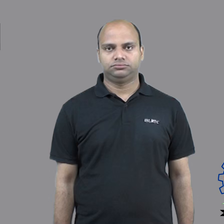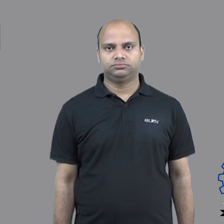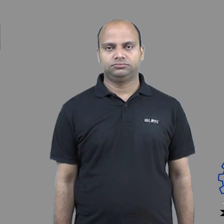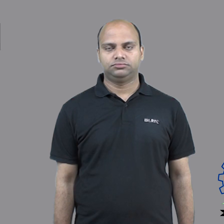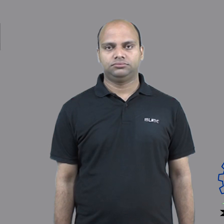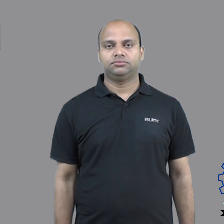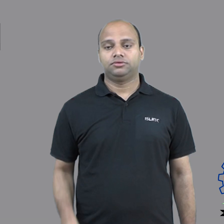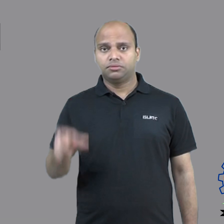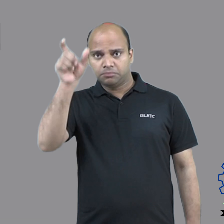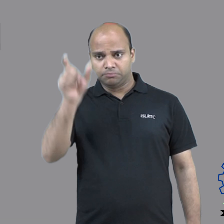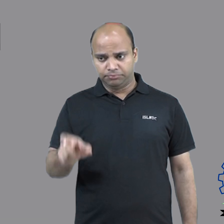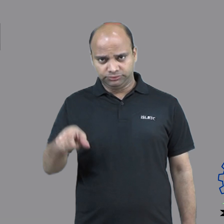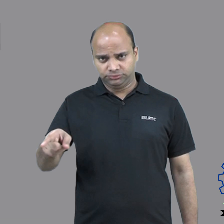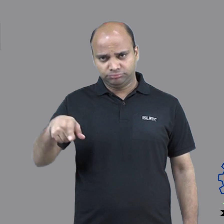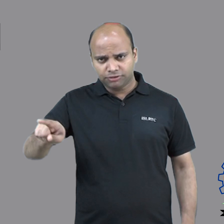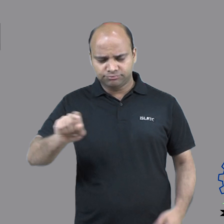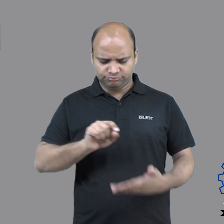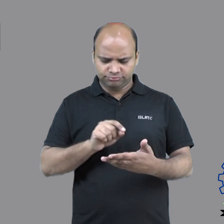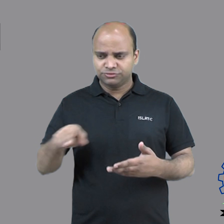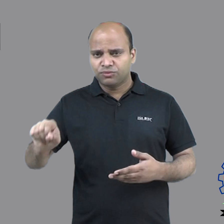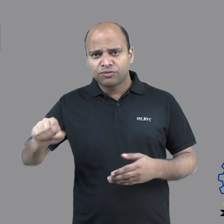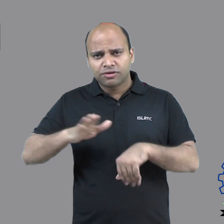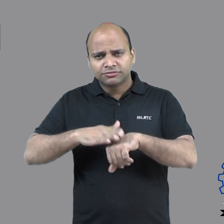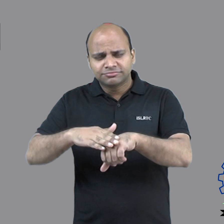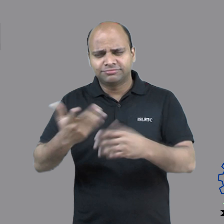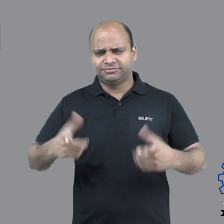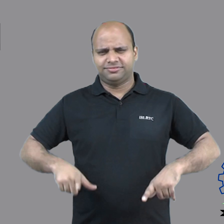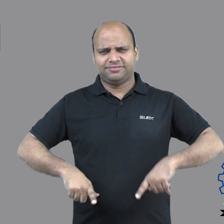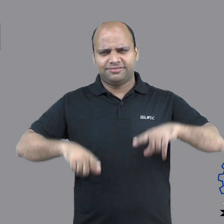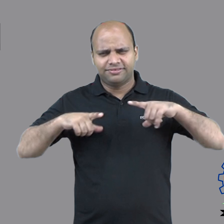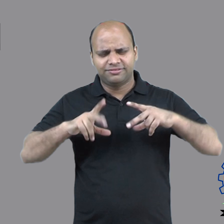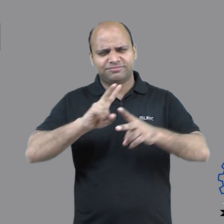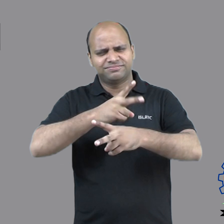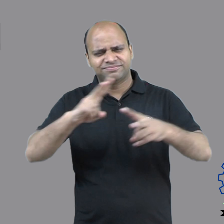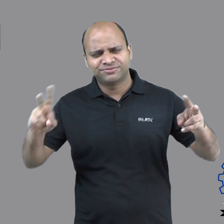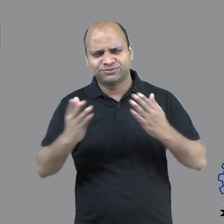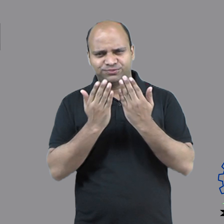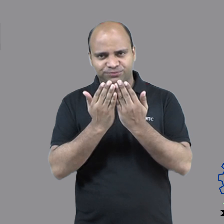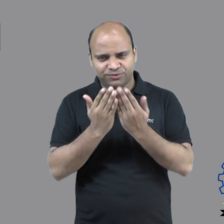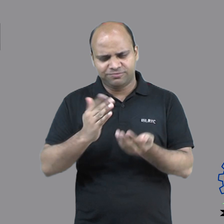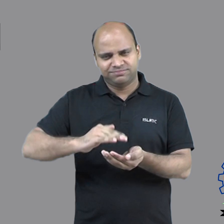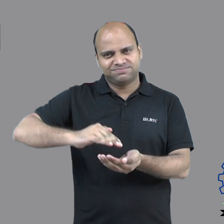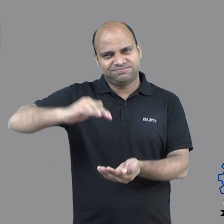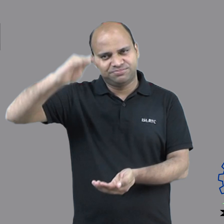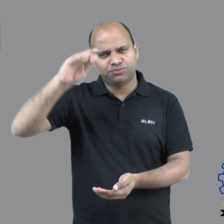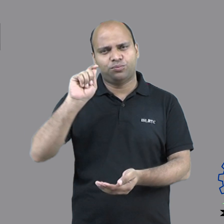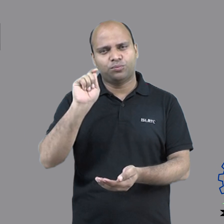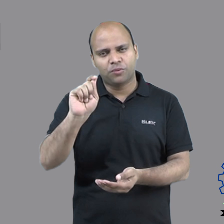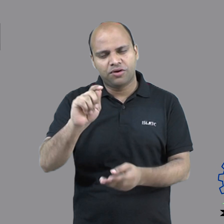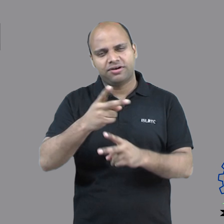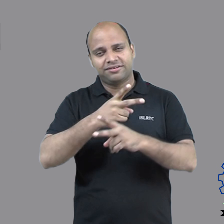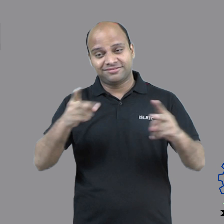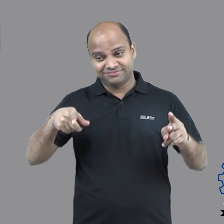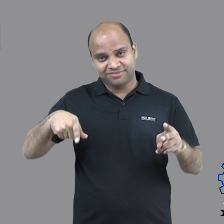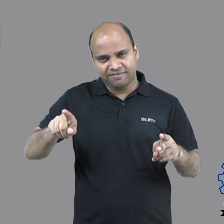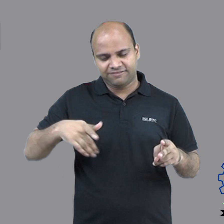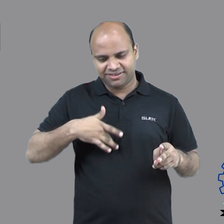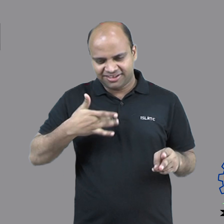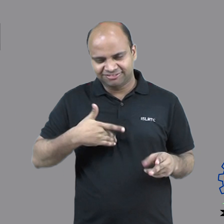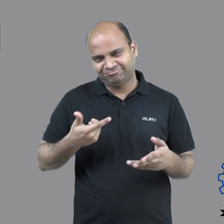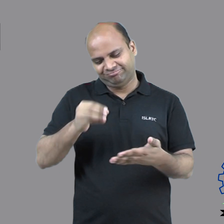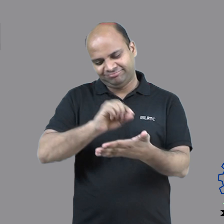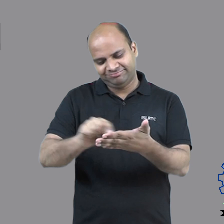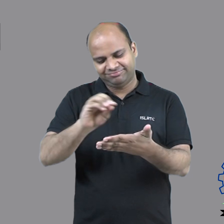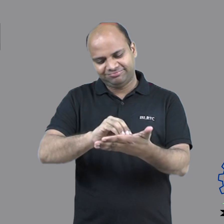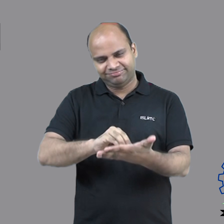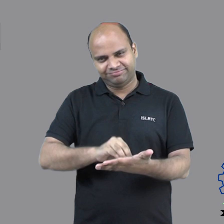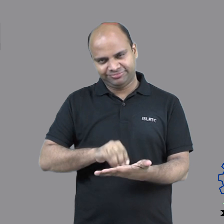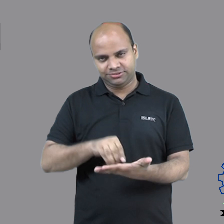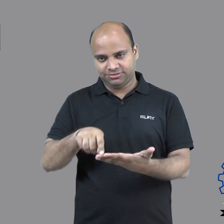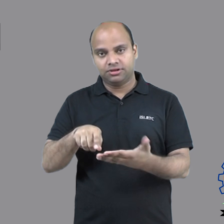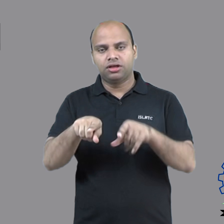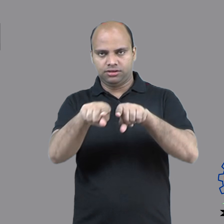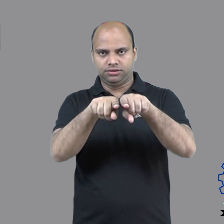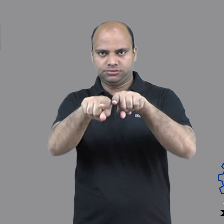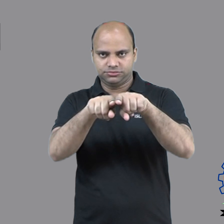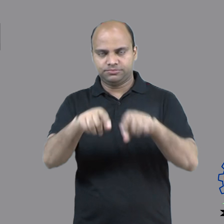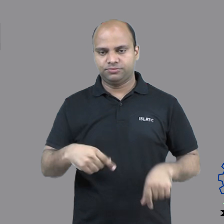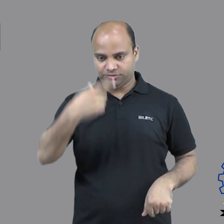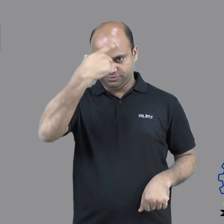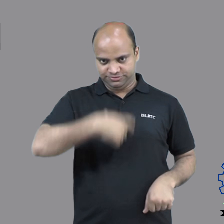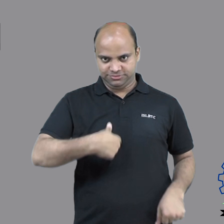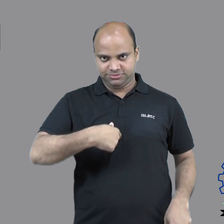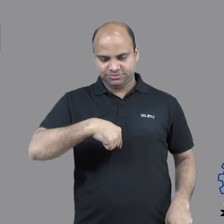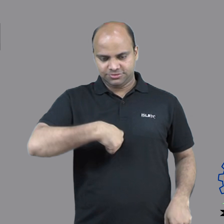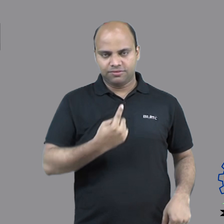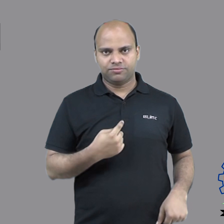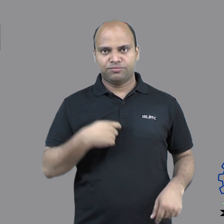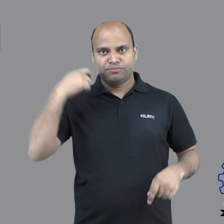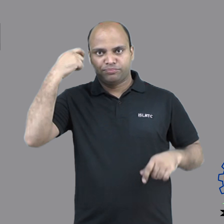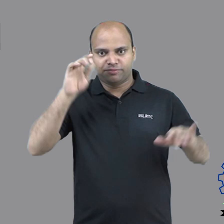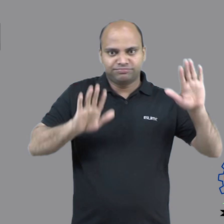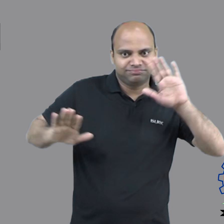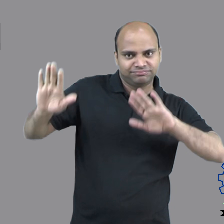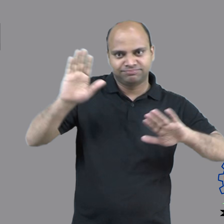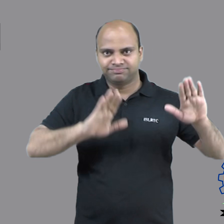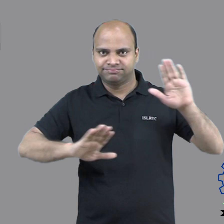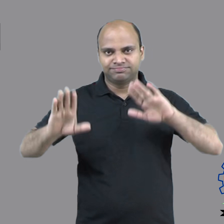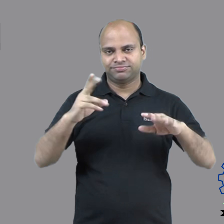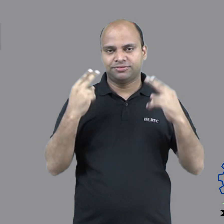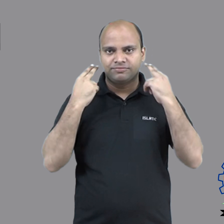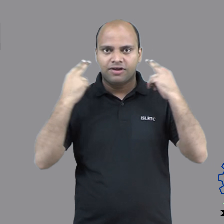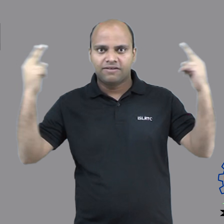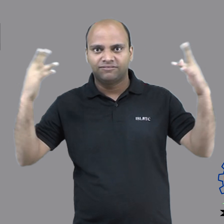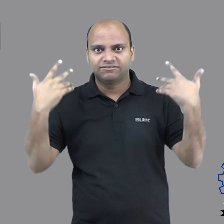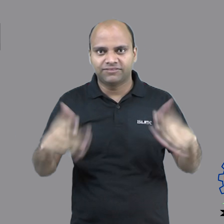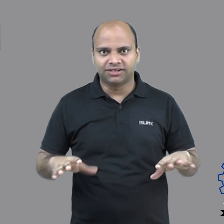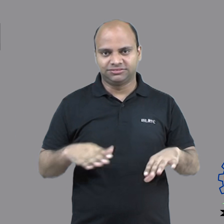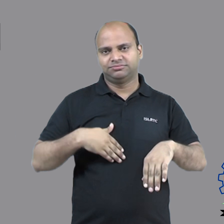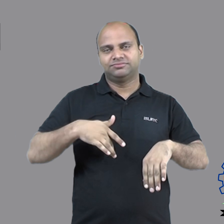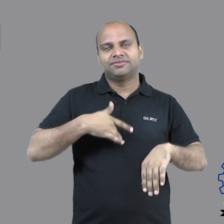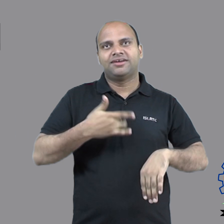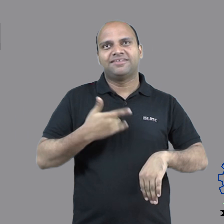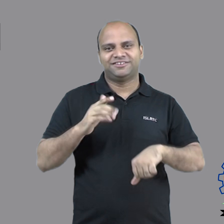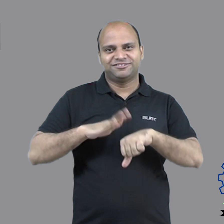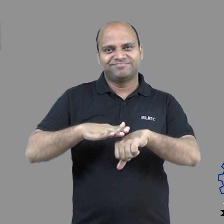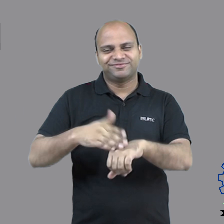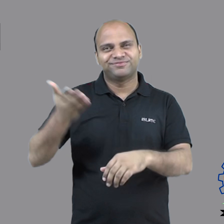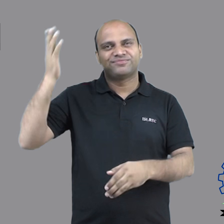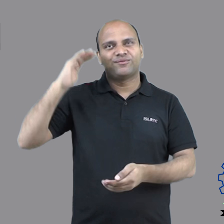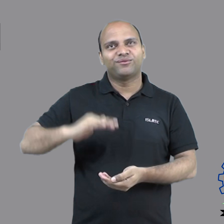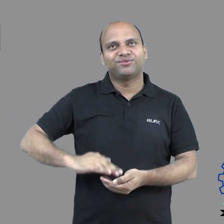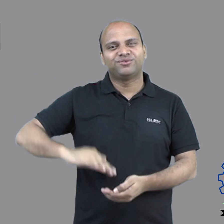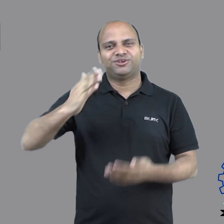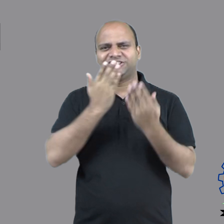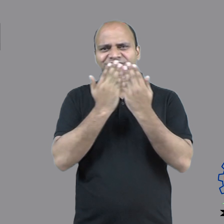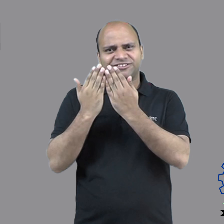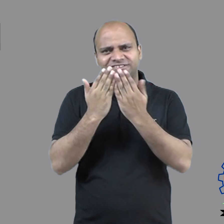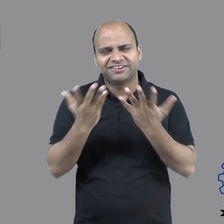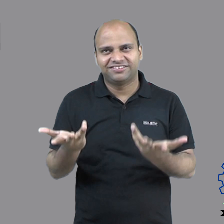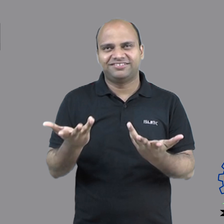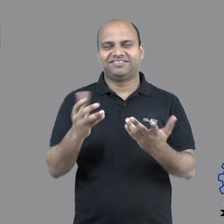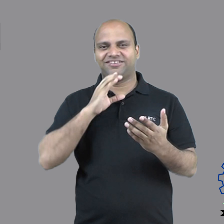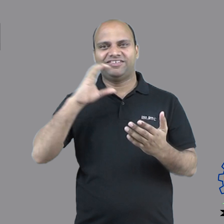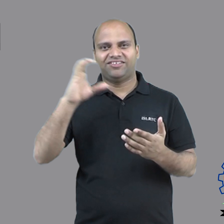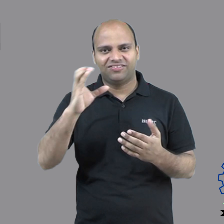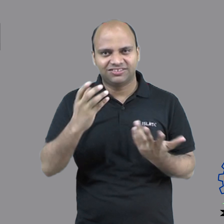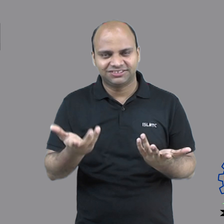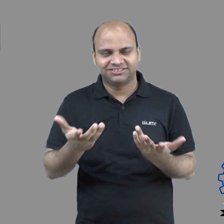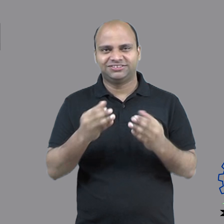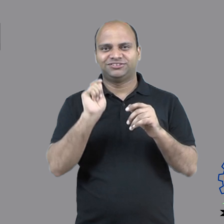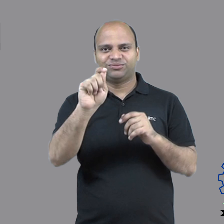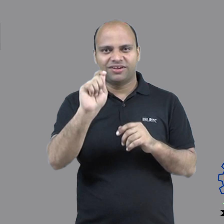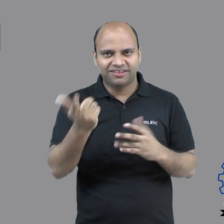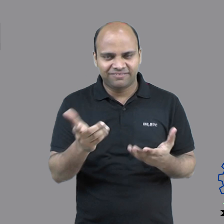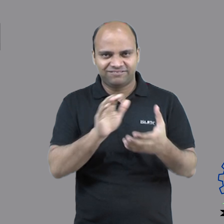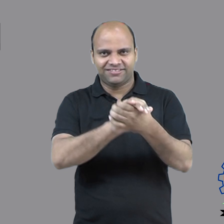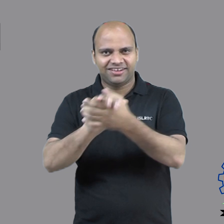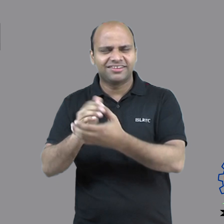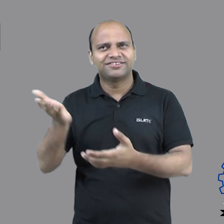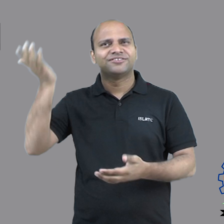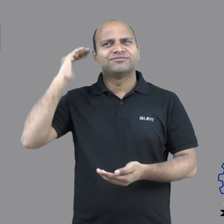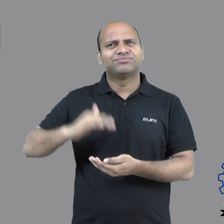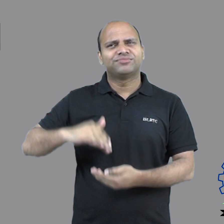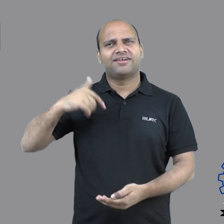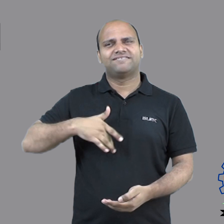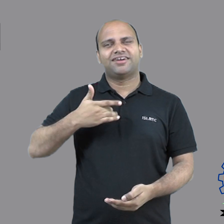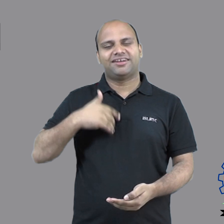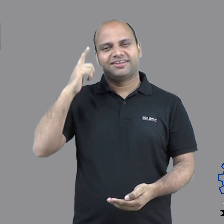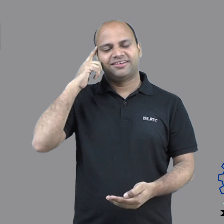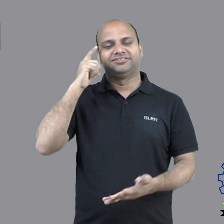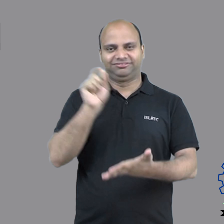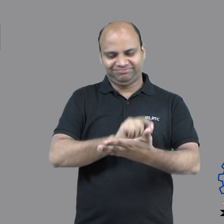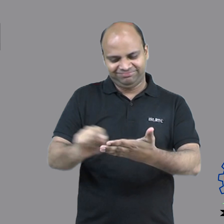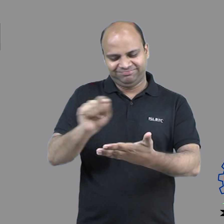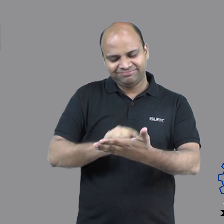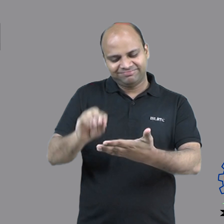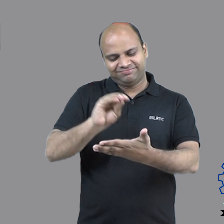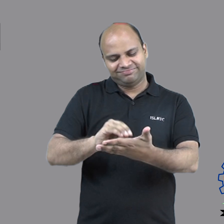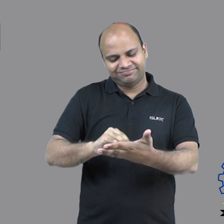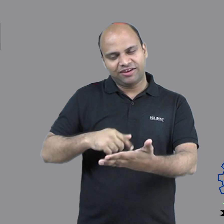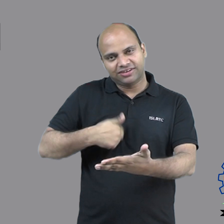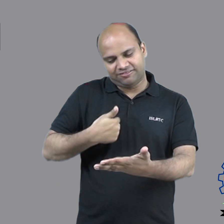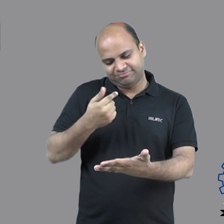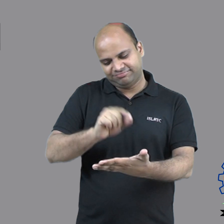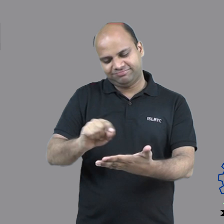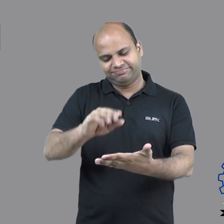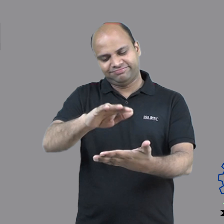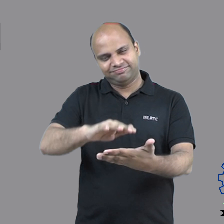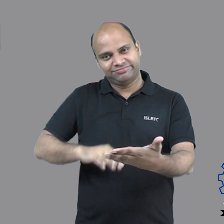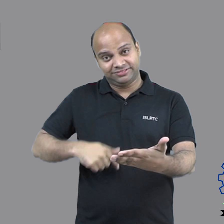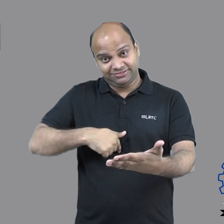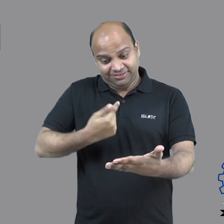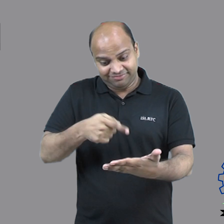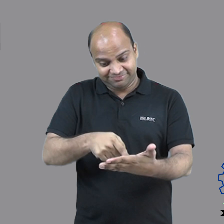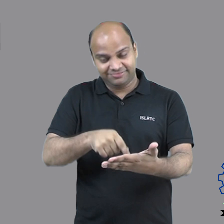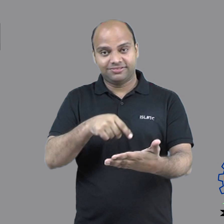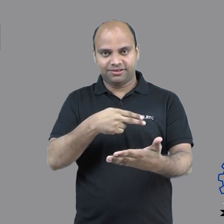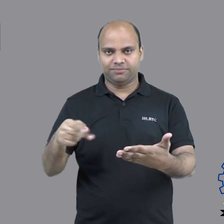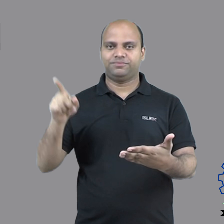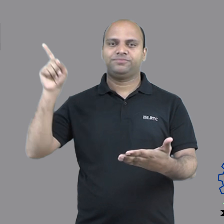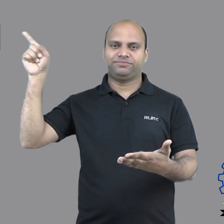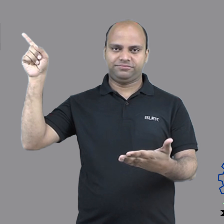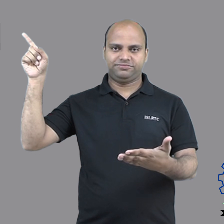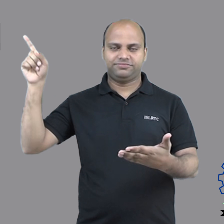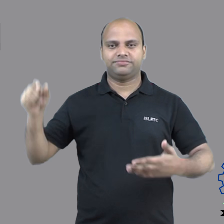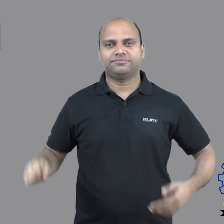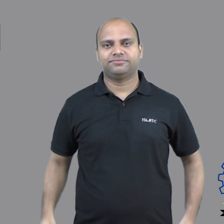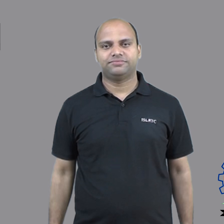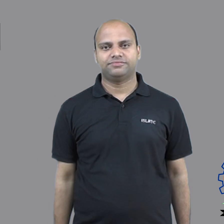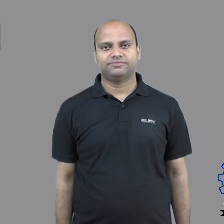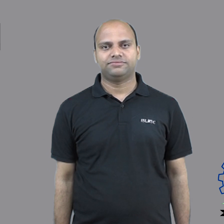Autobiography